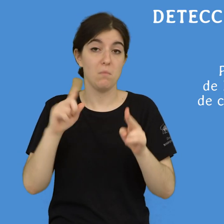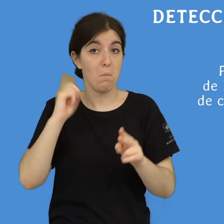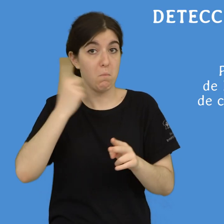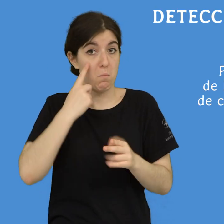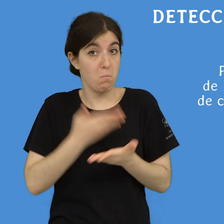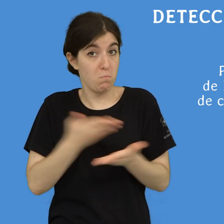descubrir